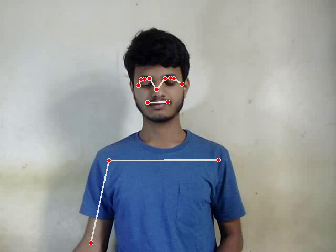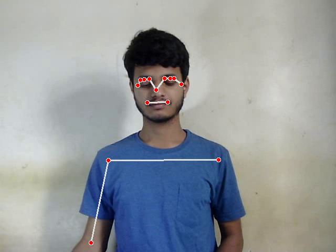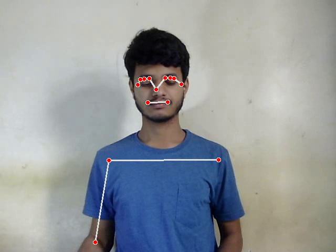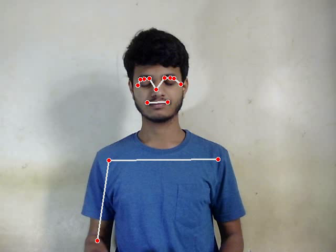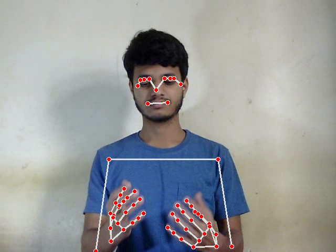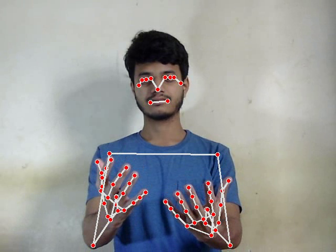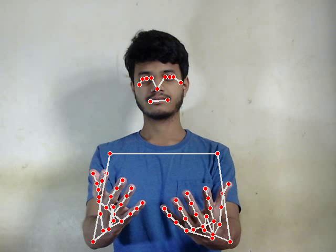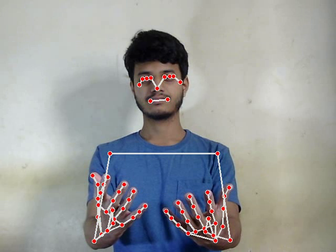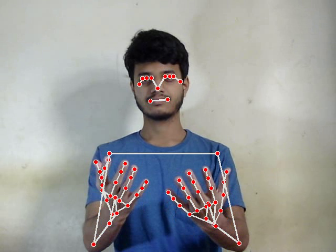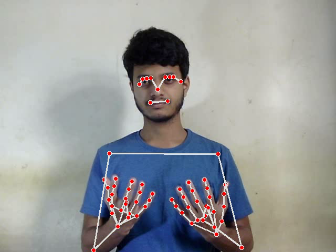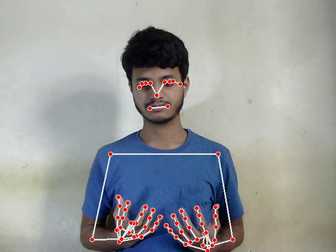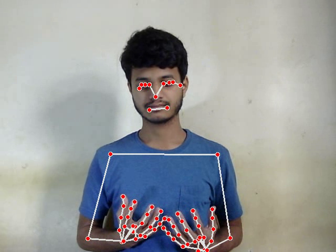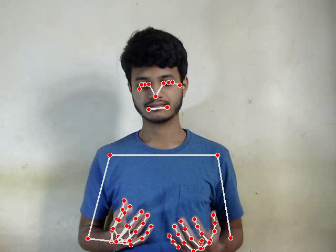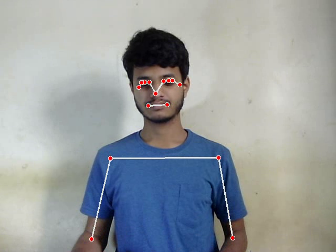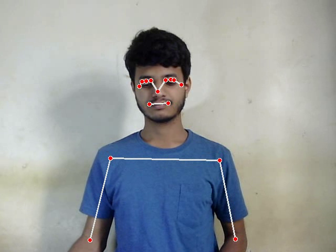want